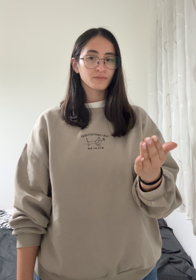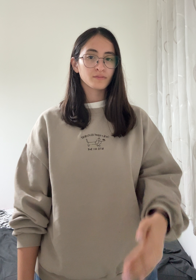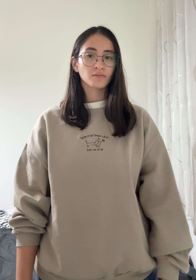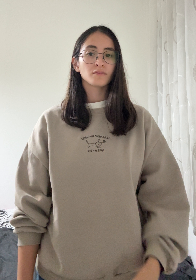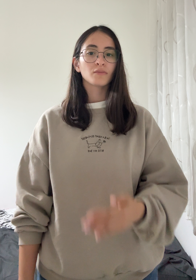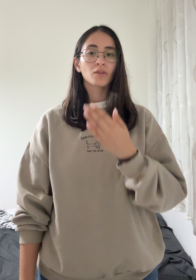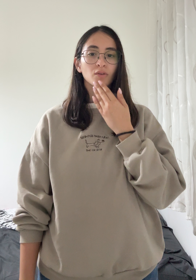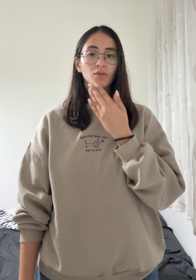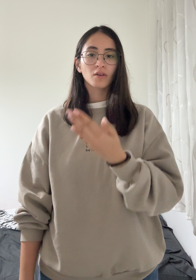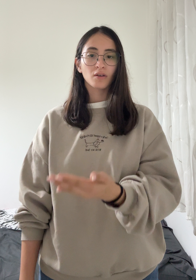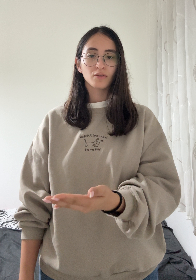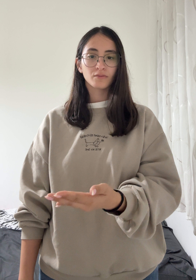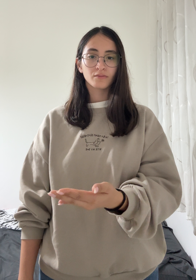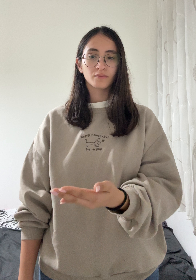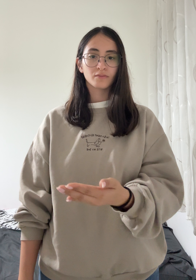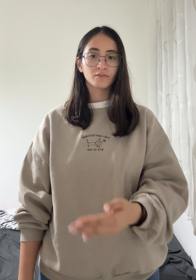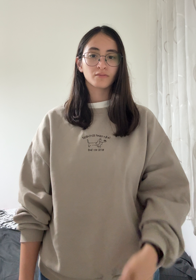תודה